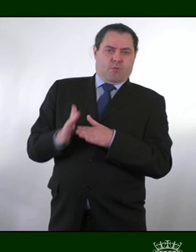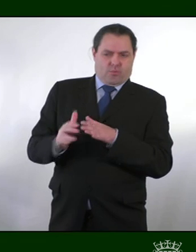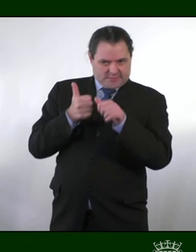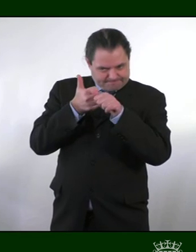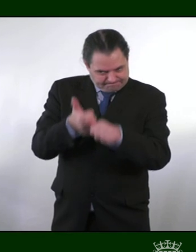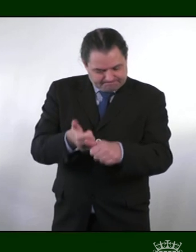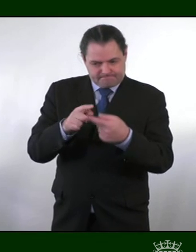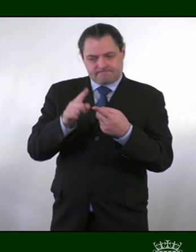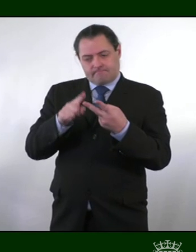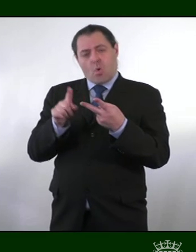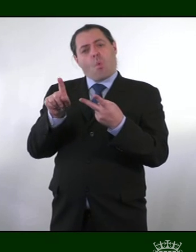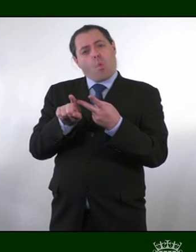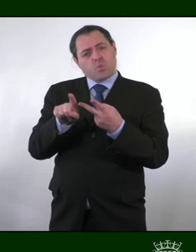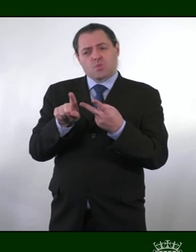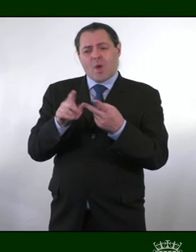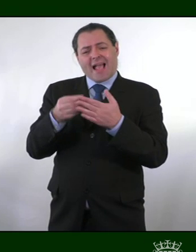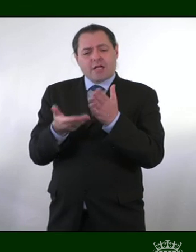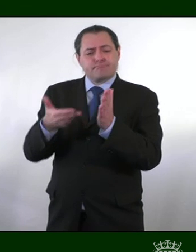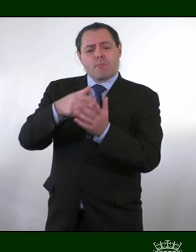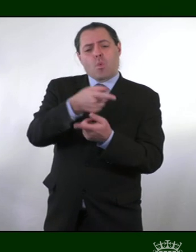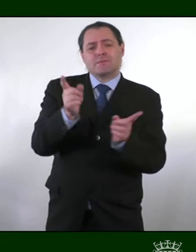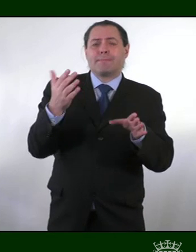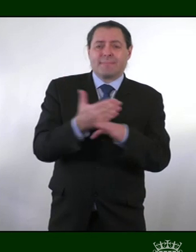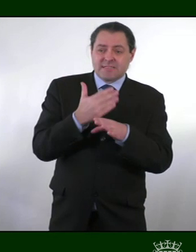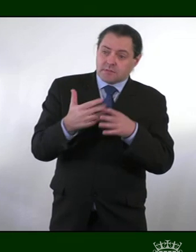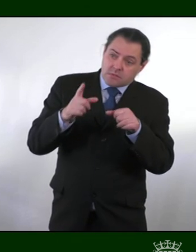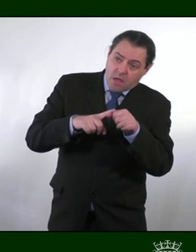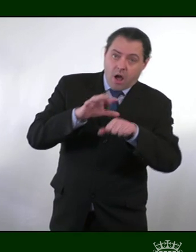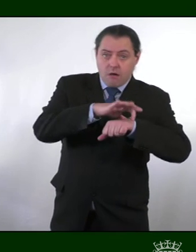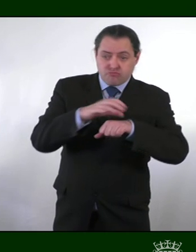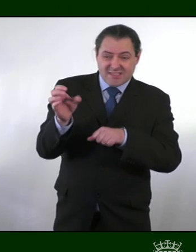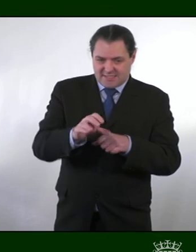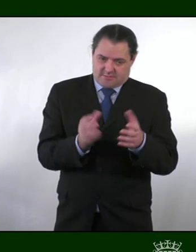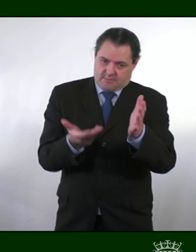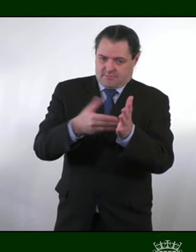We also provide a cash bonus to businesses to take on new young apprentices.